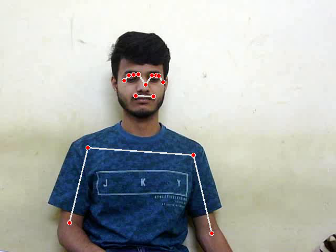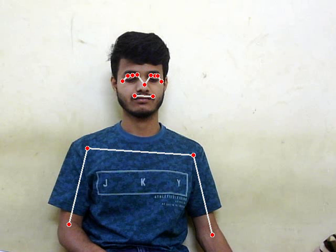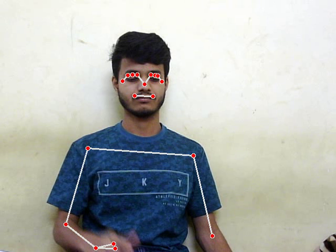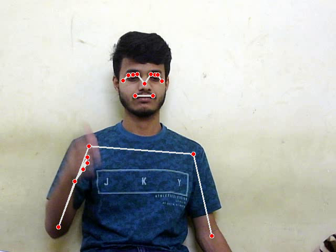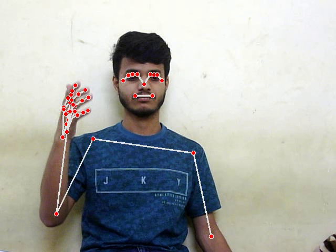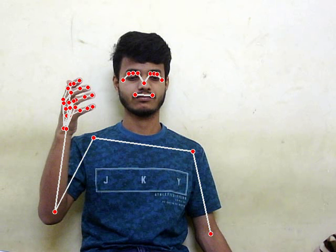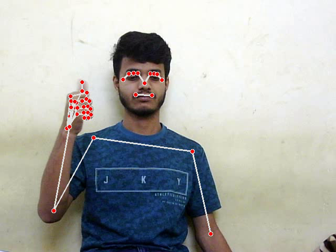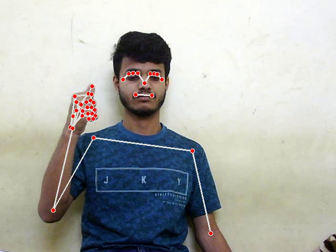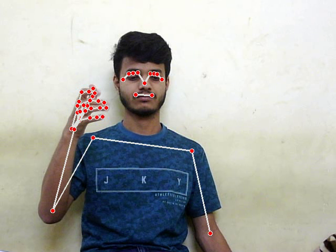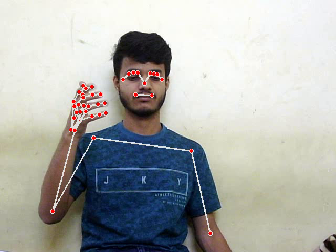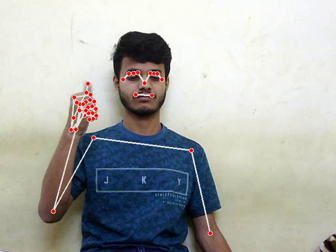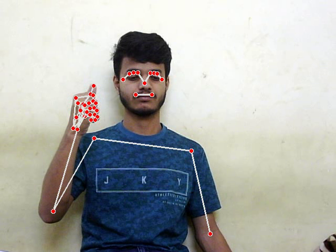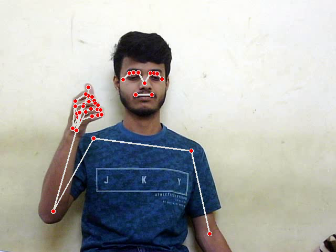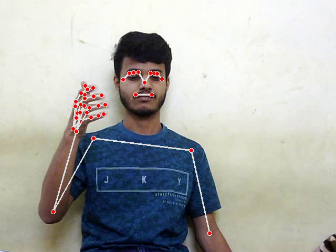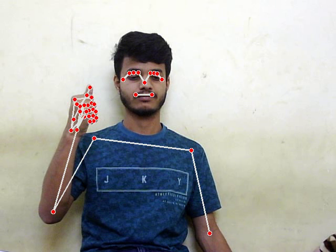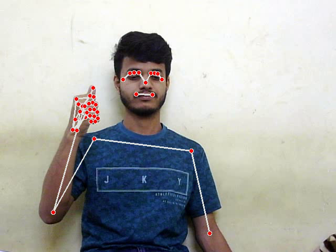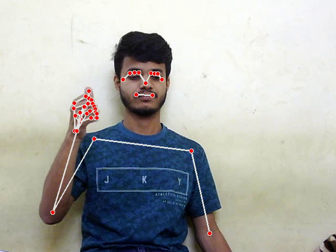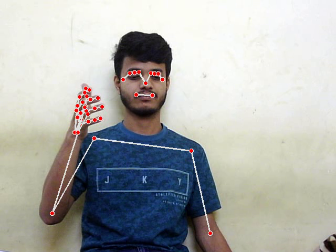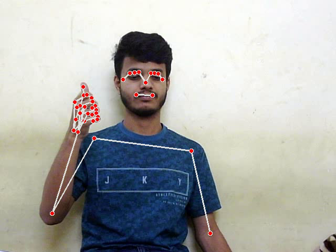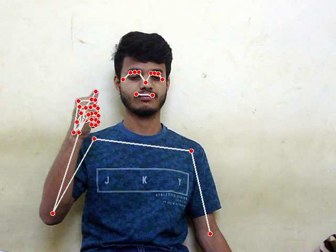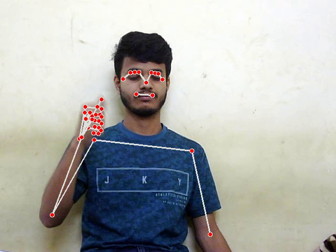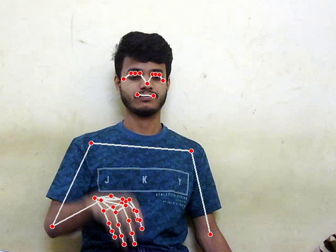milk